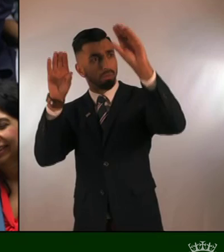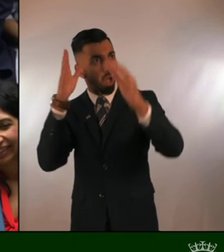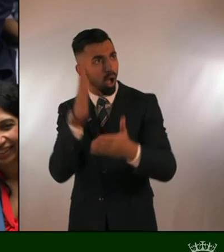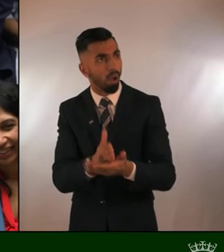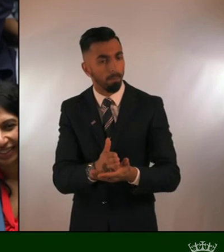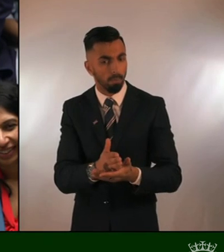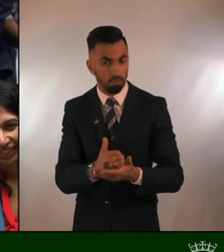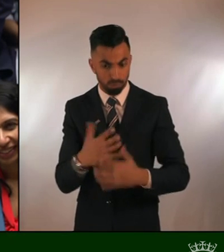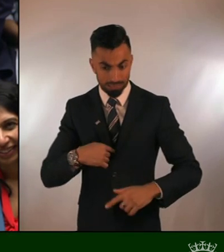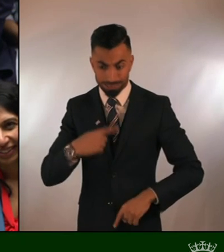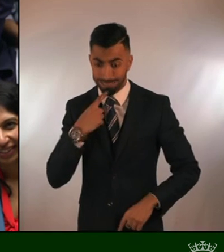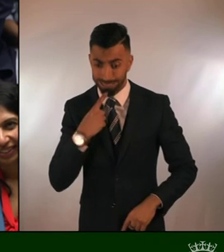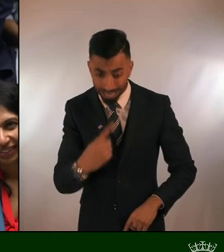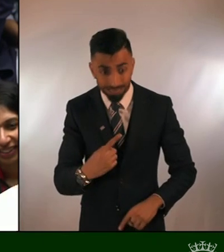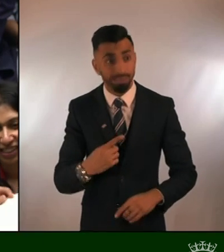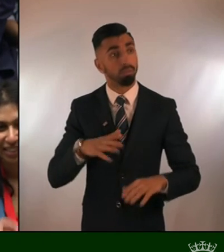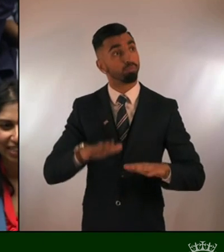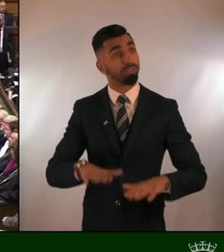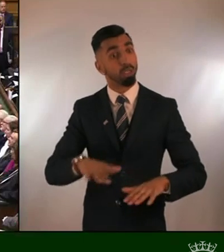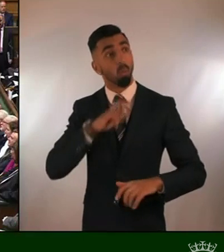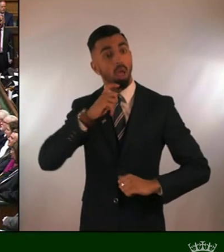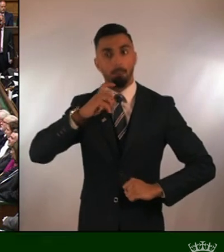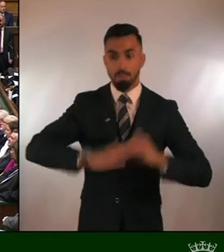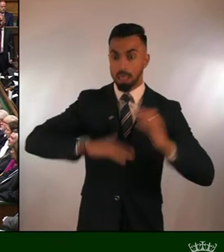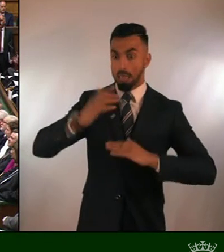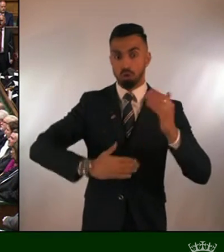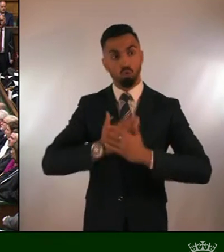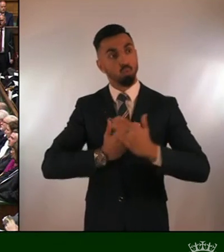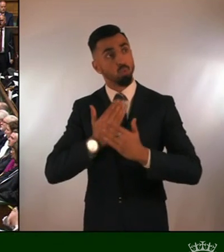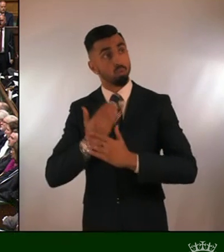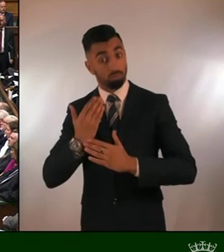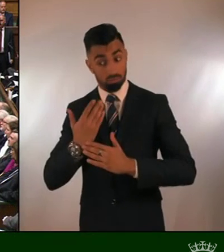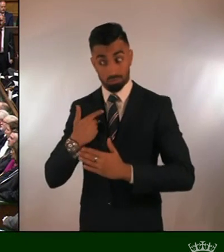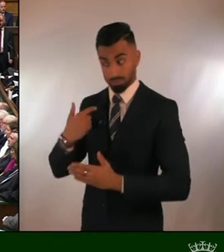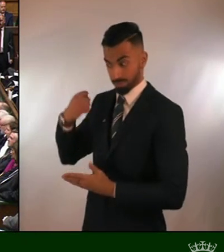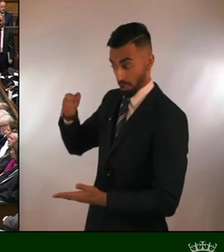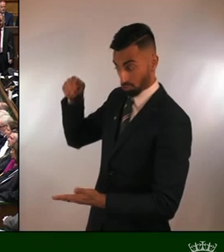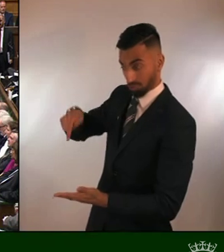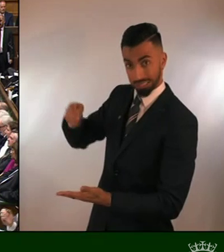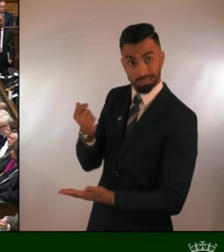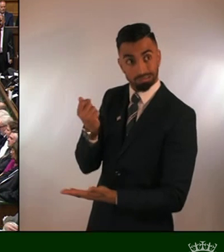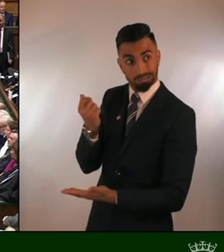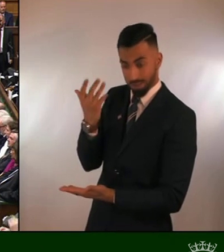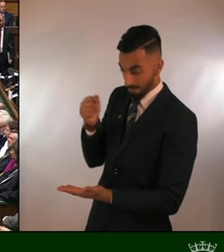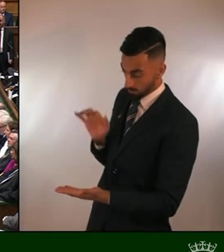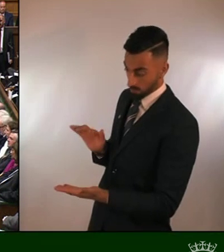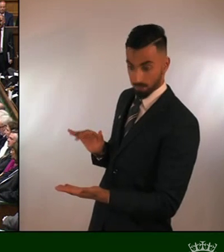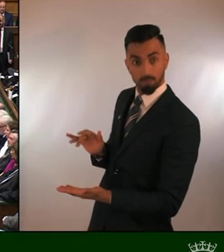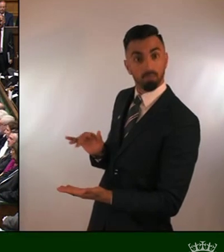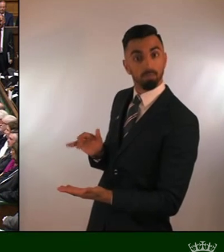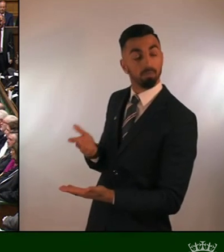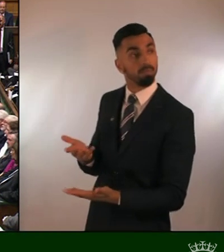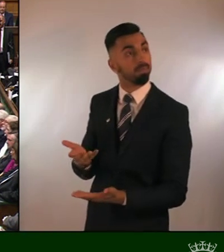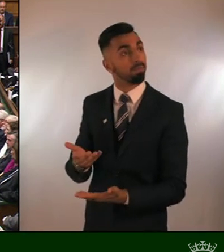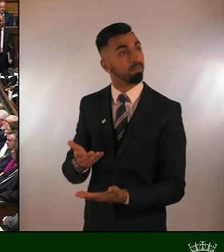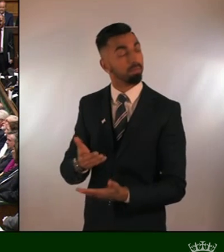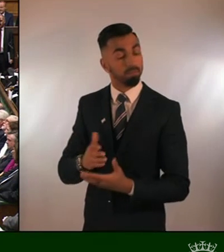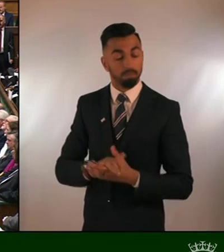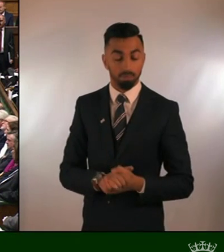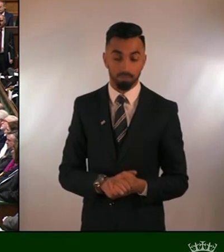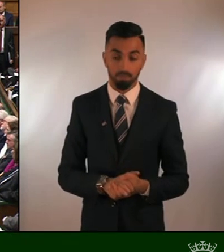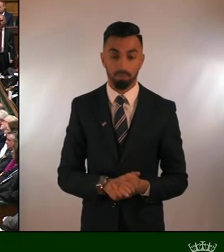We promised to get Britain building: this Budget is getting it done.